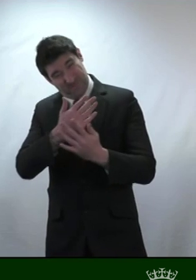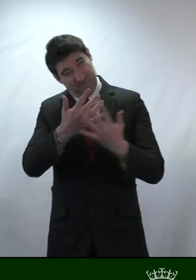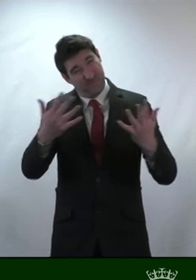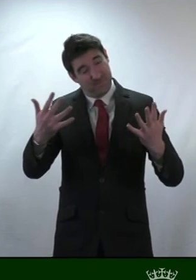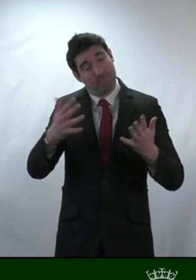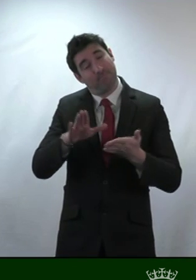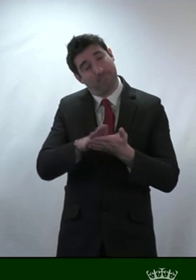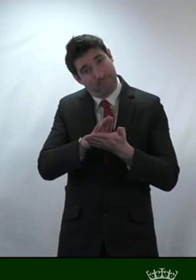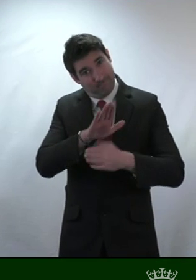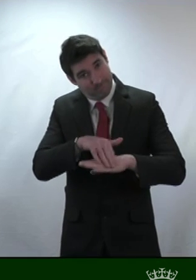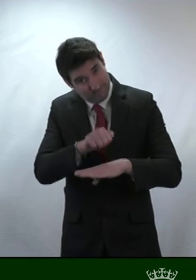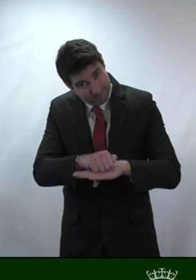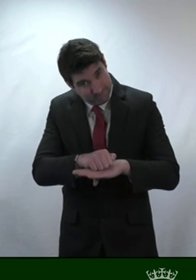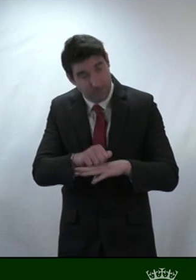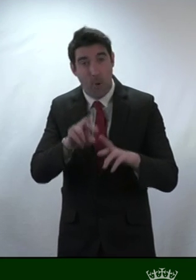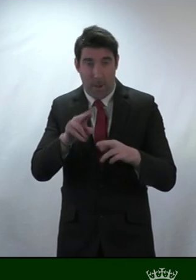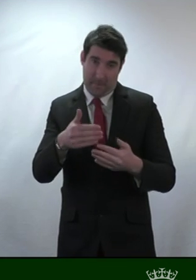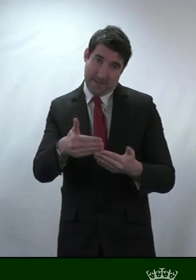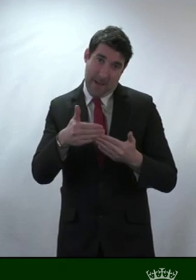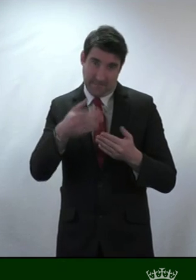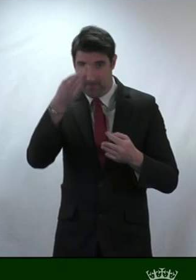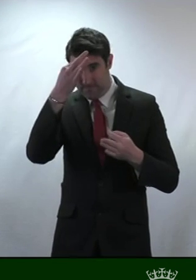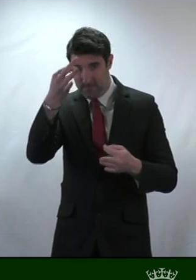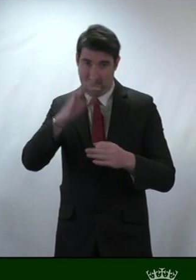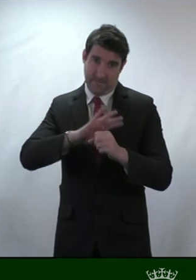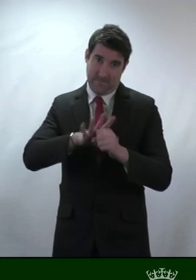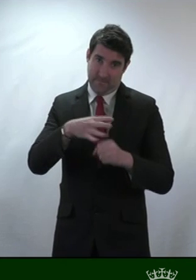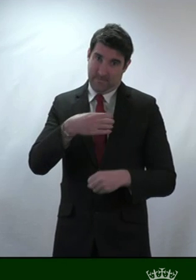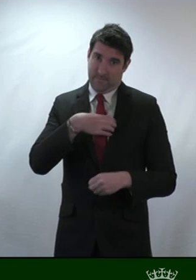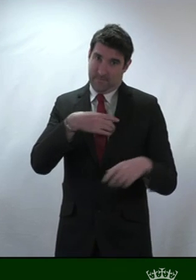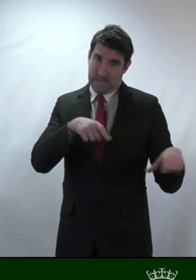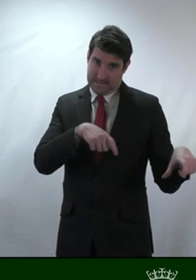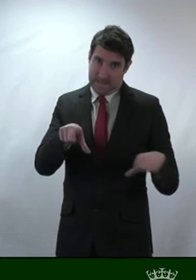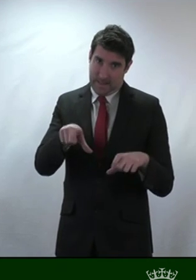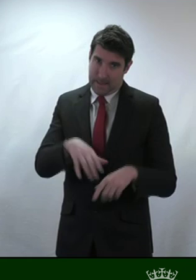I hope everyone does their best to keep everybody safe.